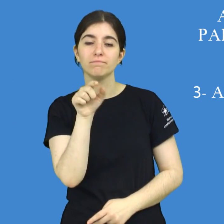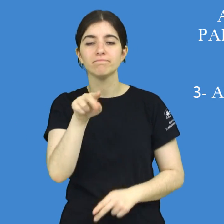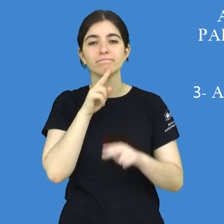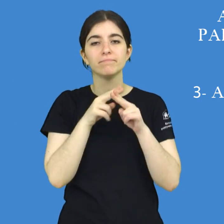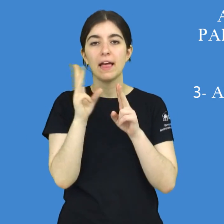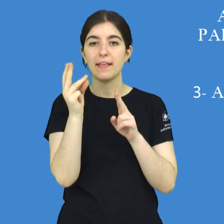nombre